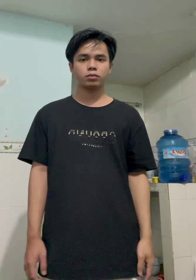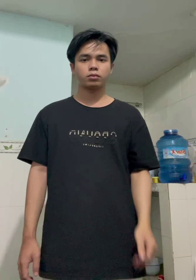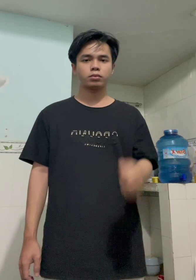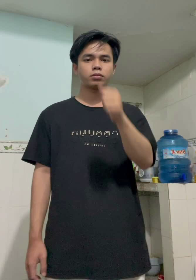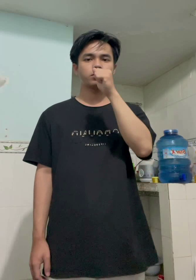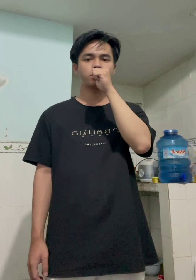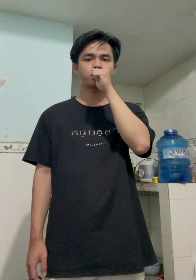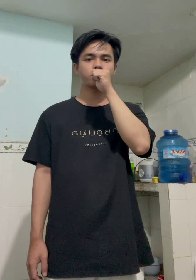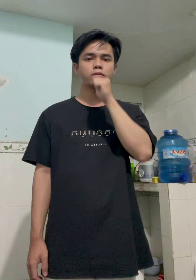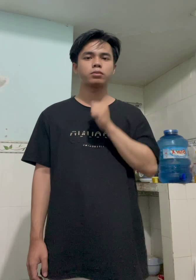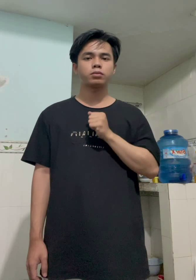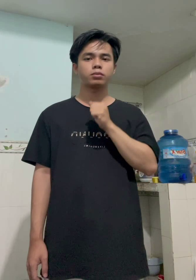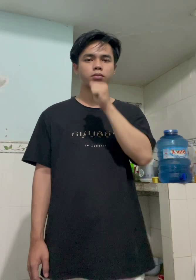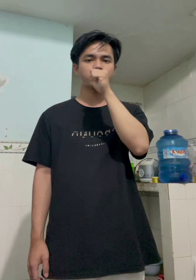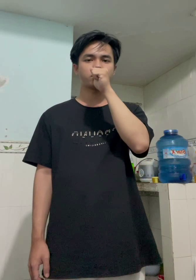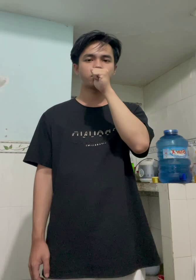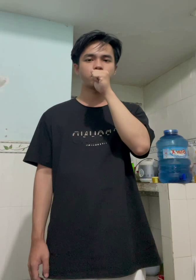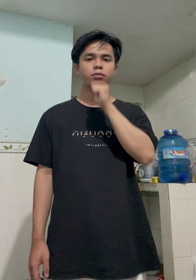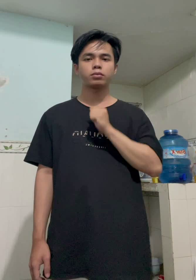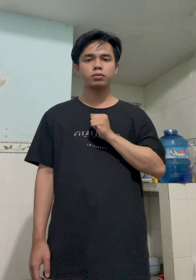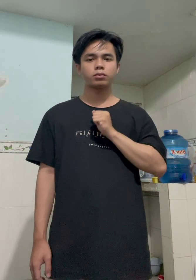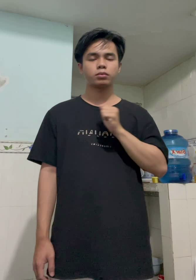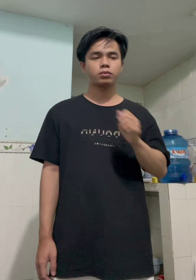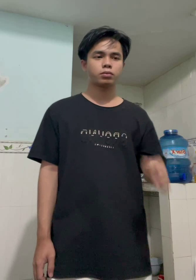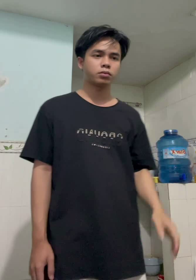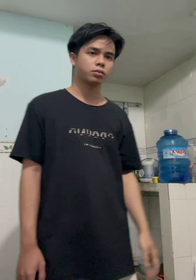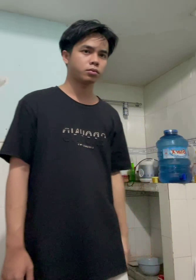dong y